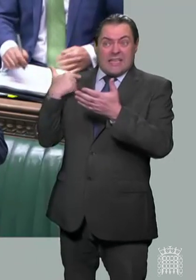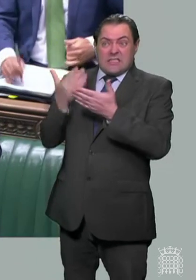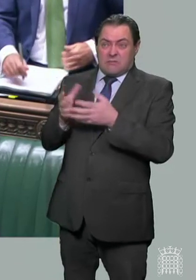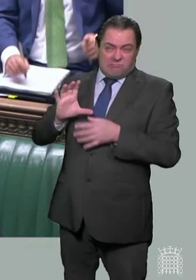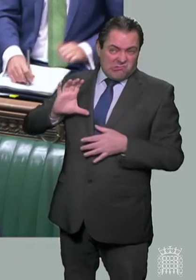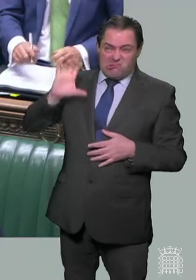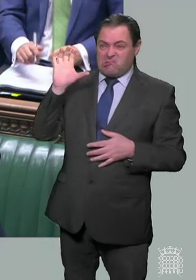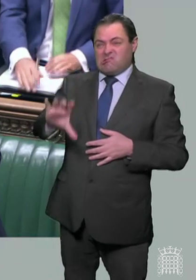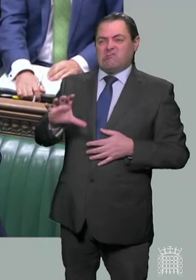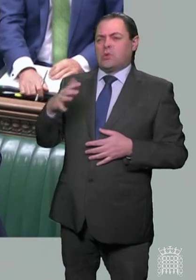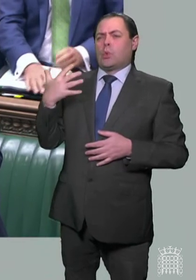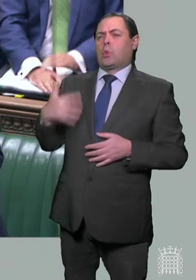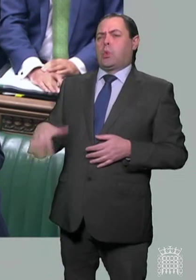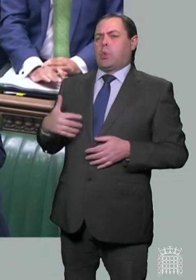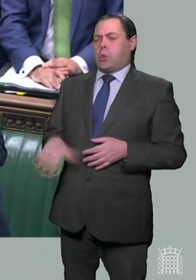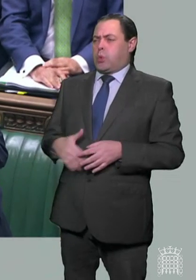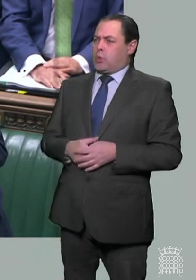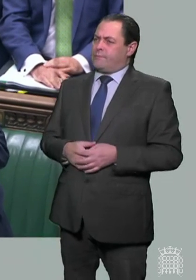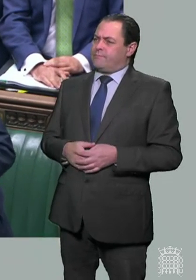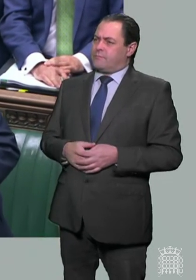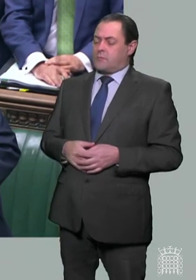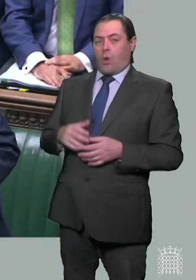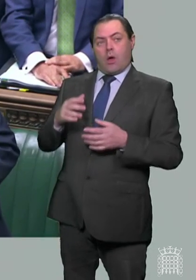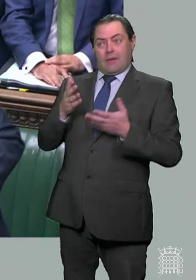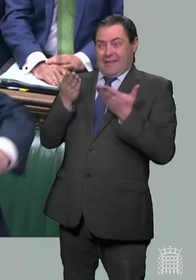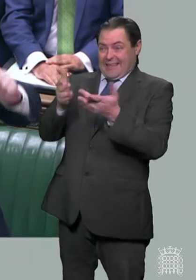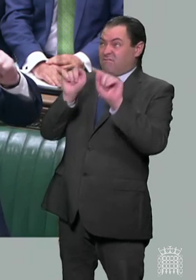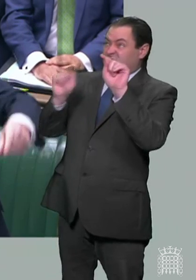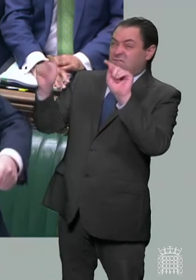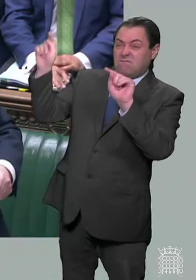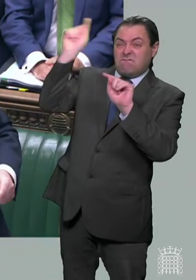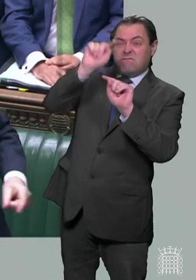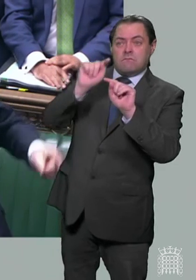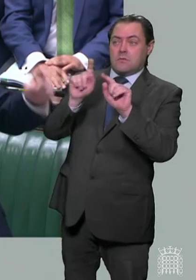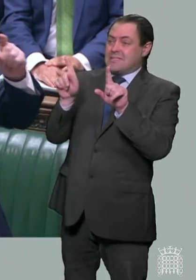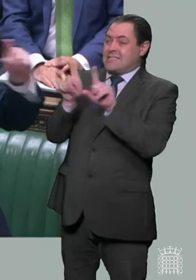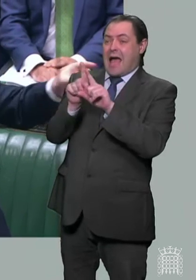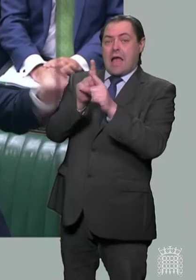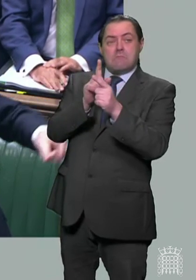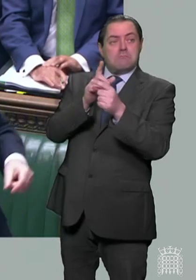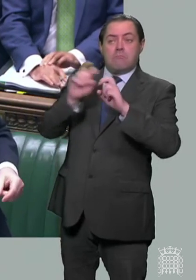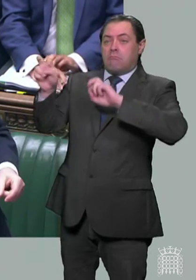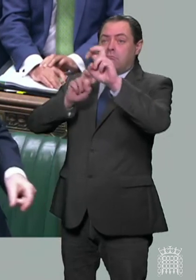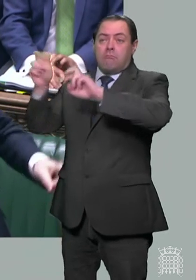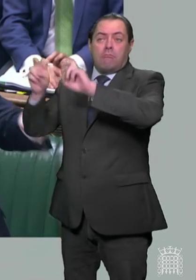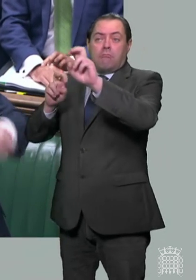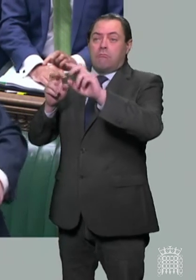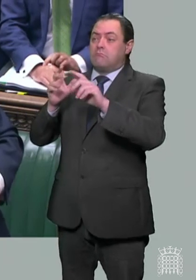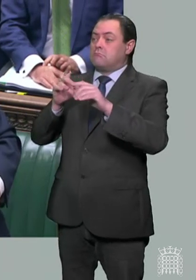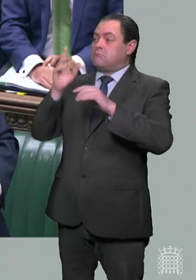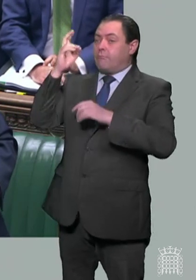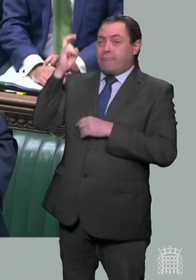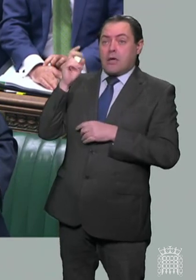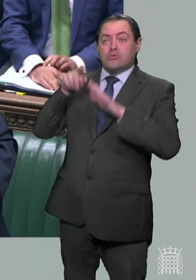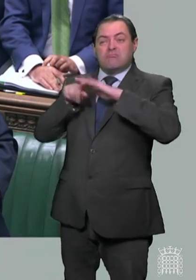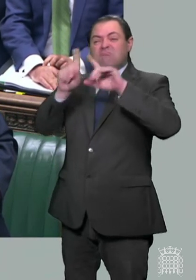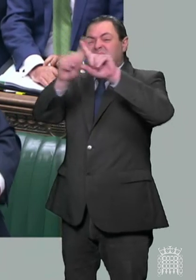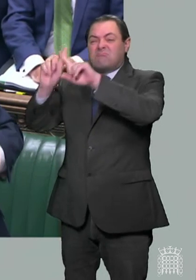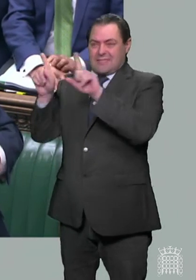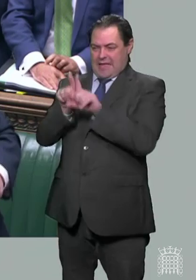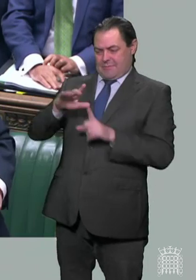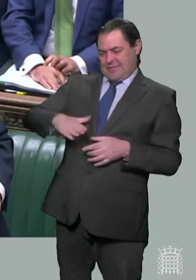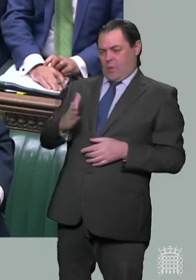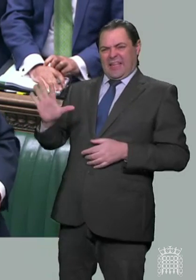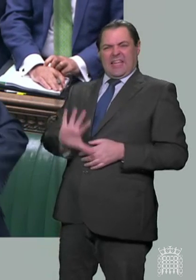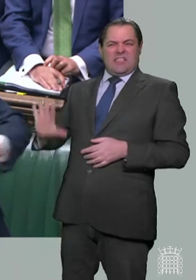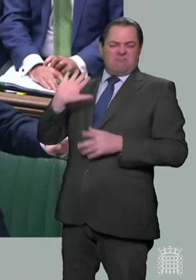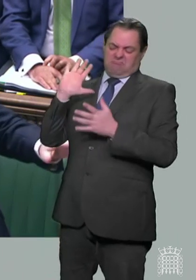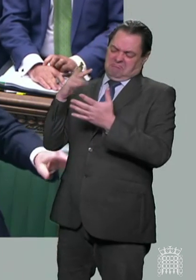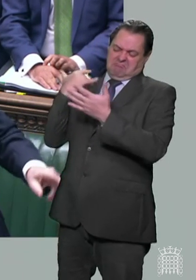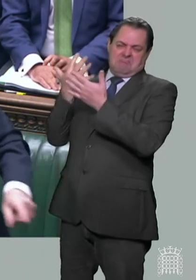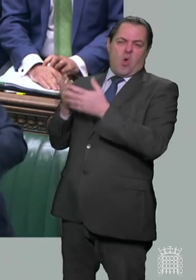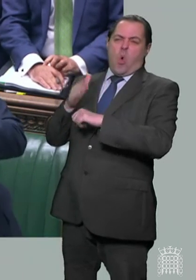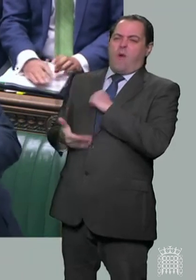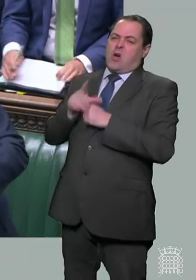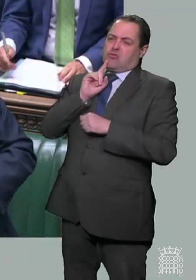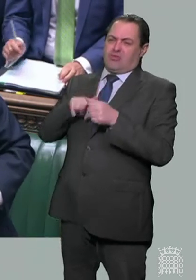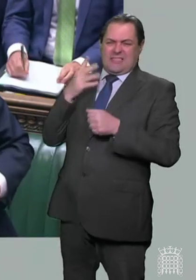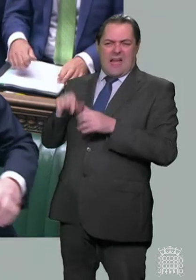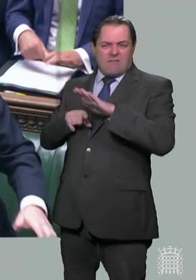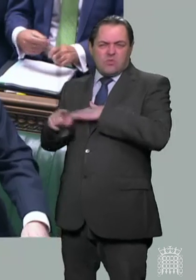What we are doing is giving people in those communities the same access to commuter-type services that people in the south-east of this country have felt entitled to for more than a century.